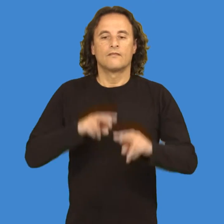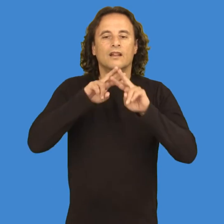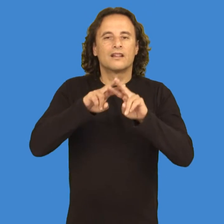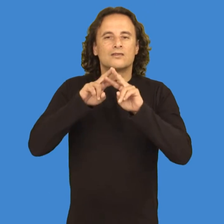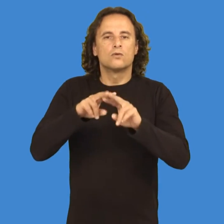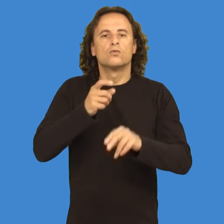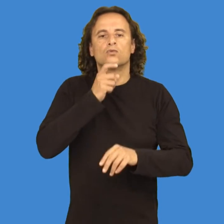revisar